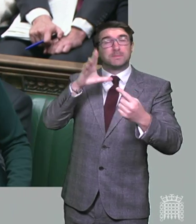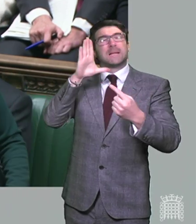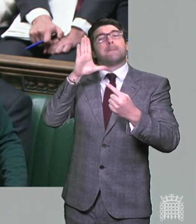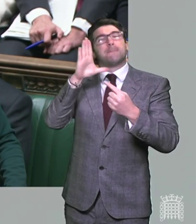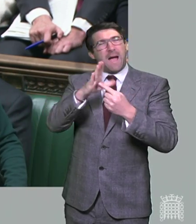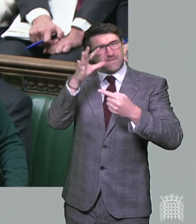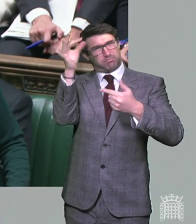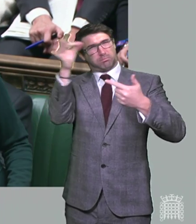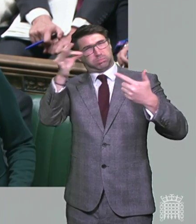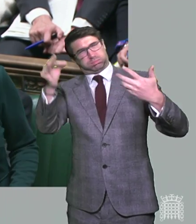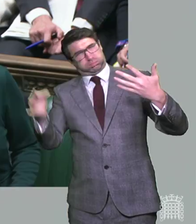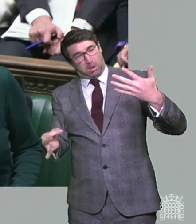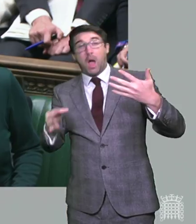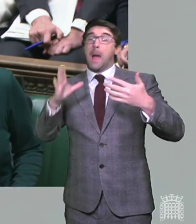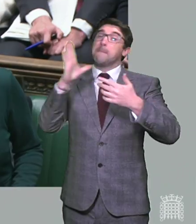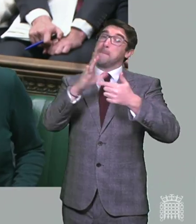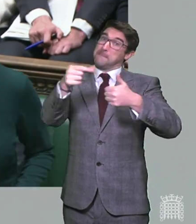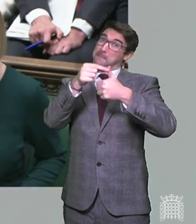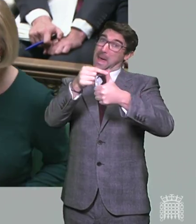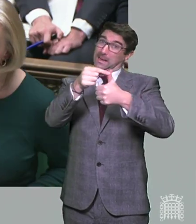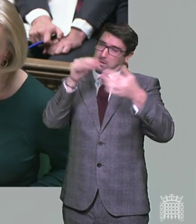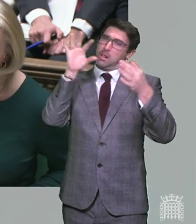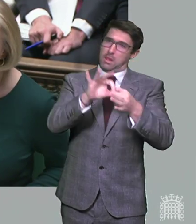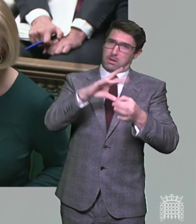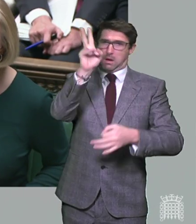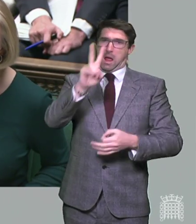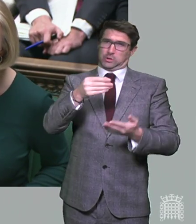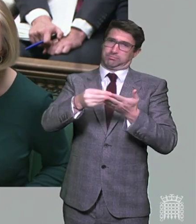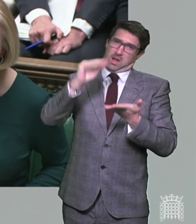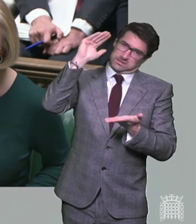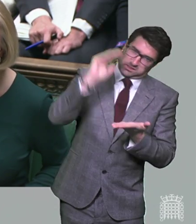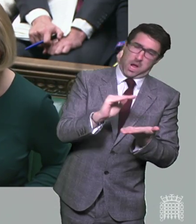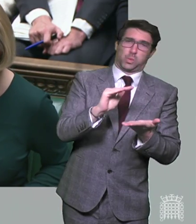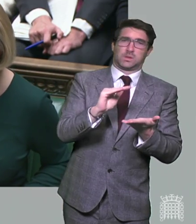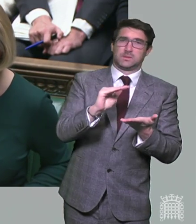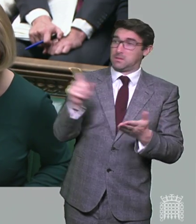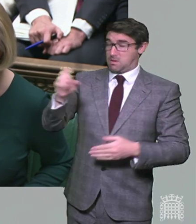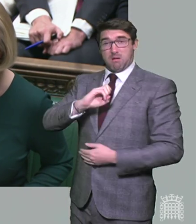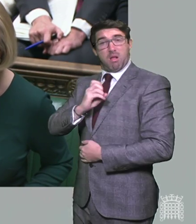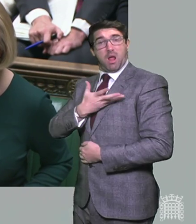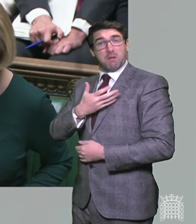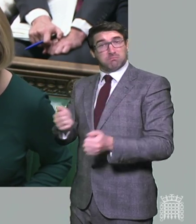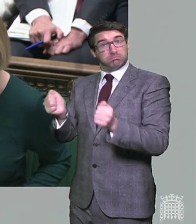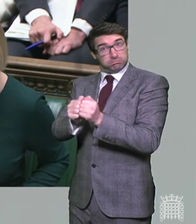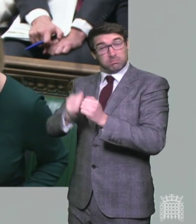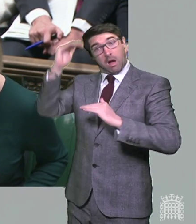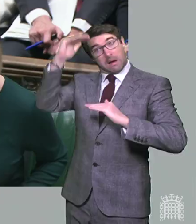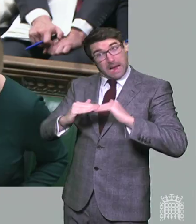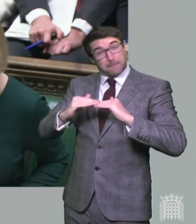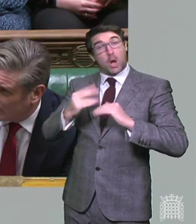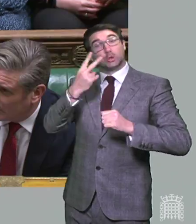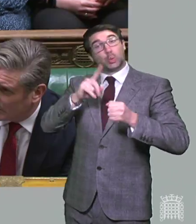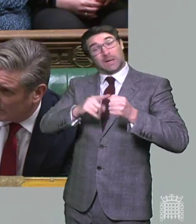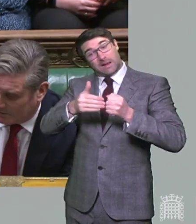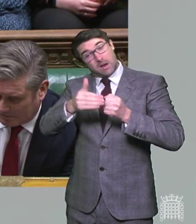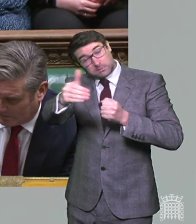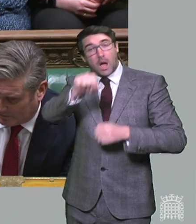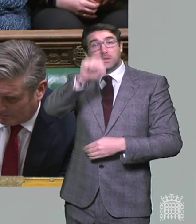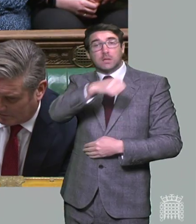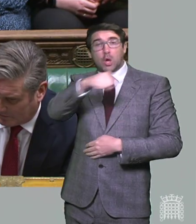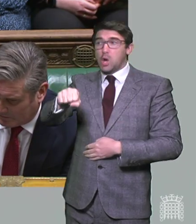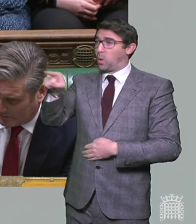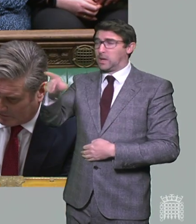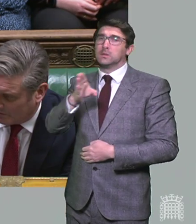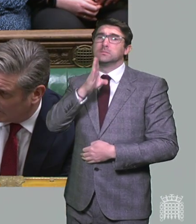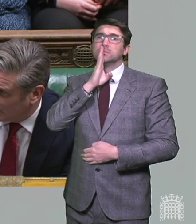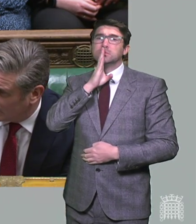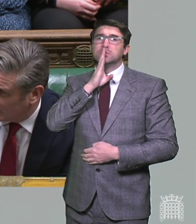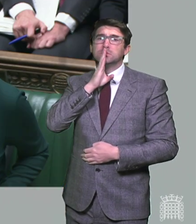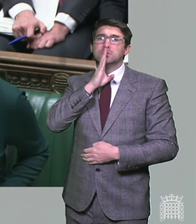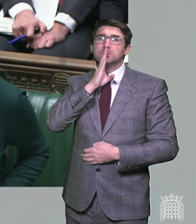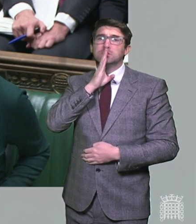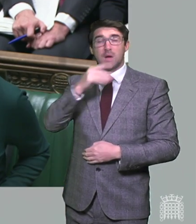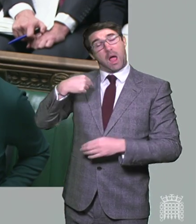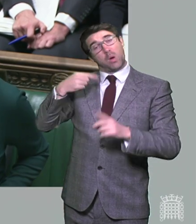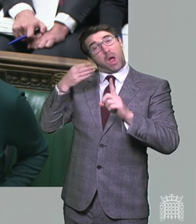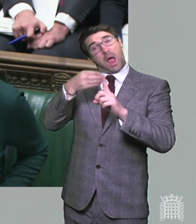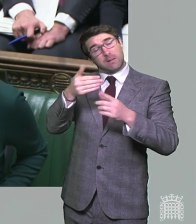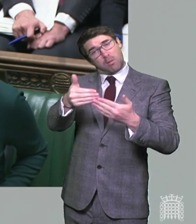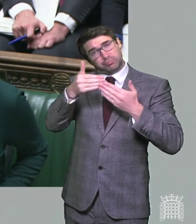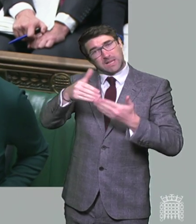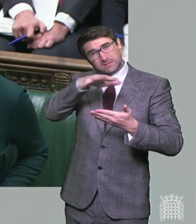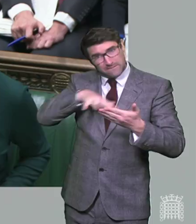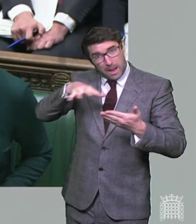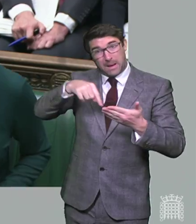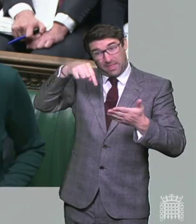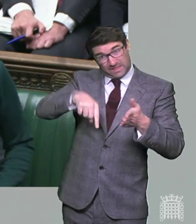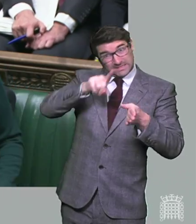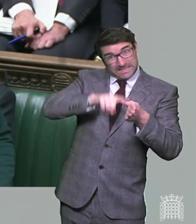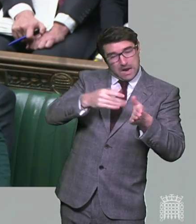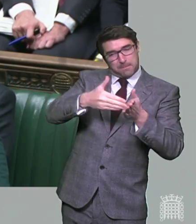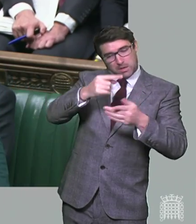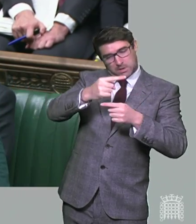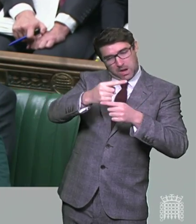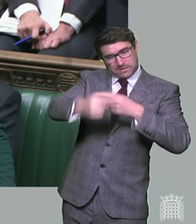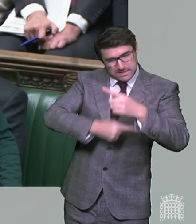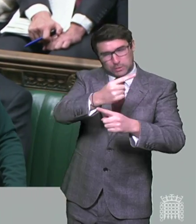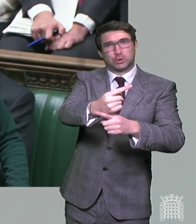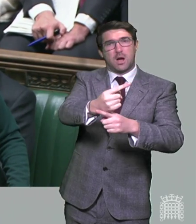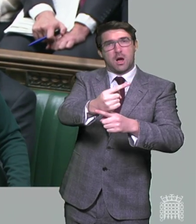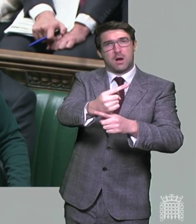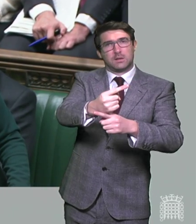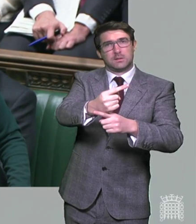He has refused to confirm whether he backs our energy price guarantee for two years, which protects families not just this winter but next winter.